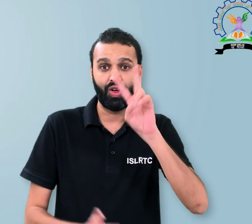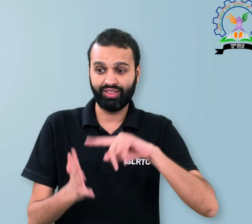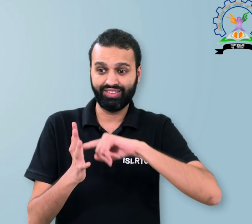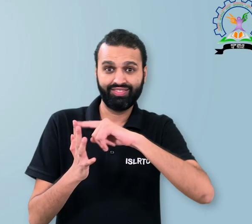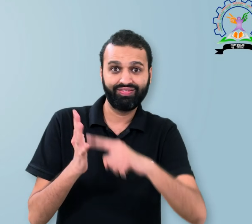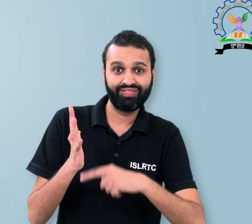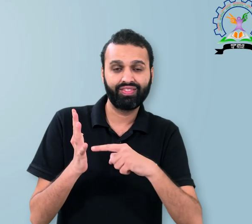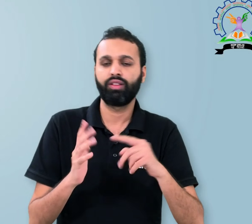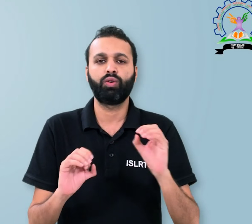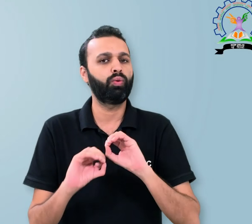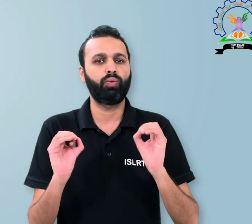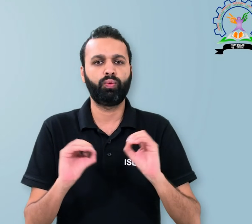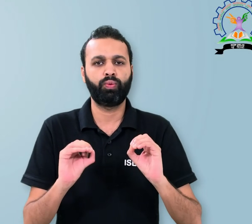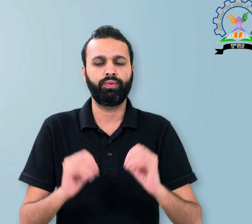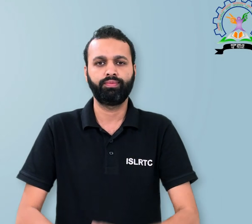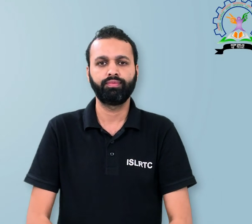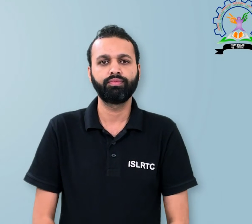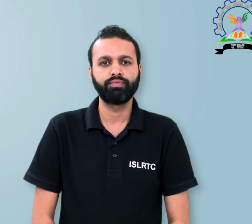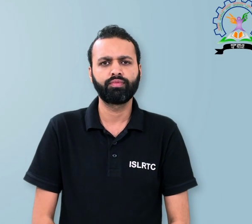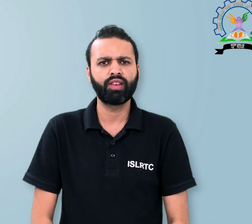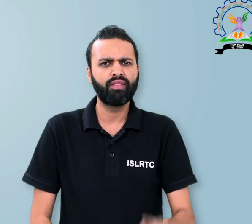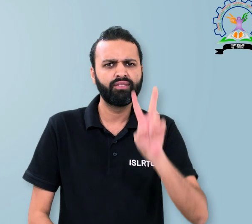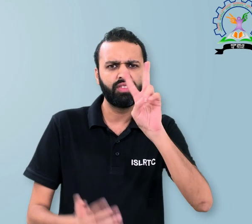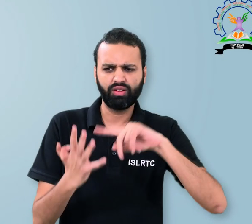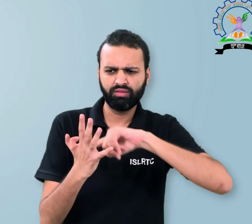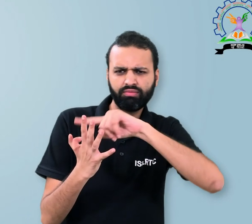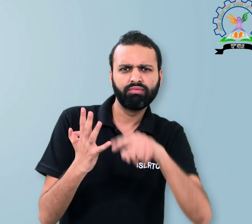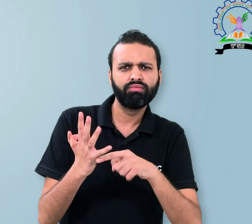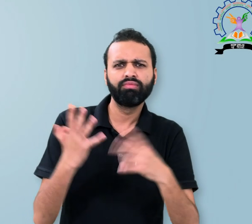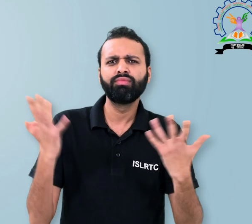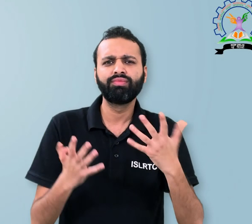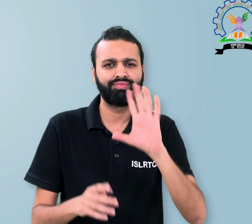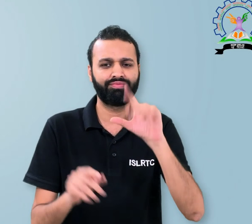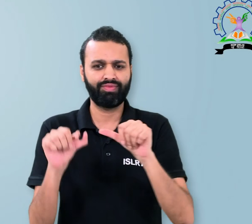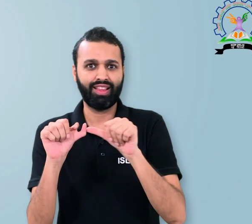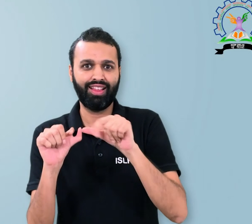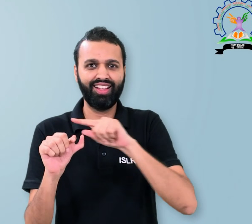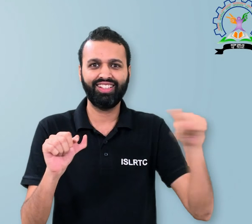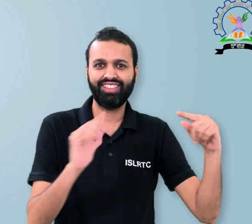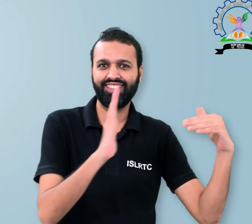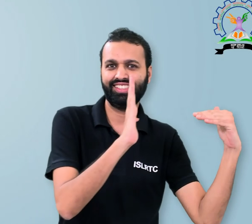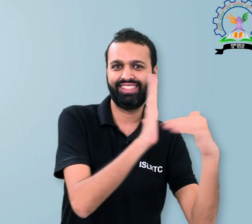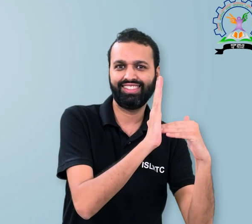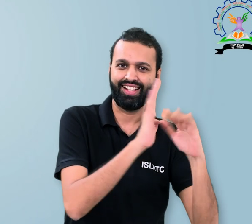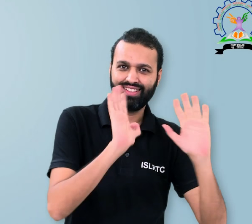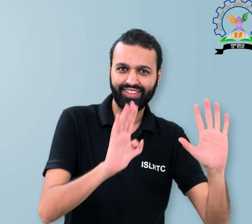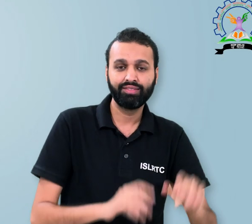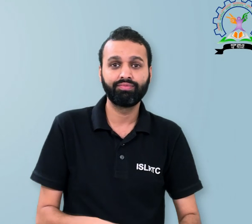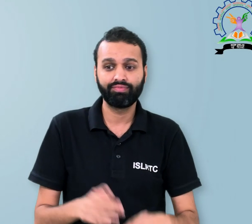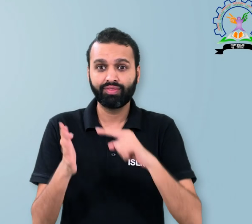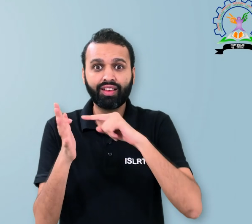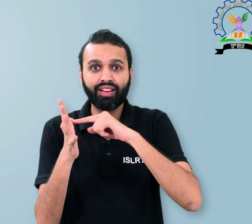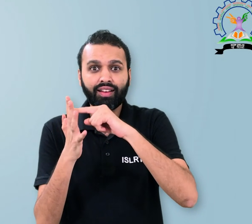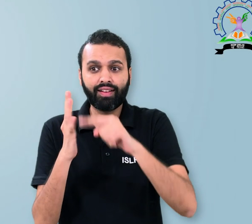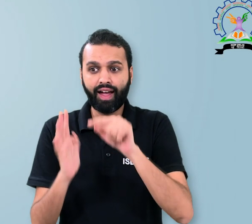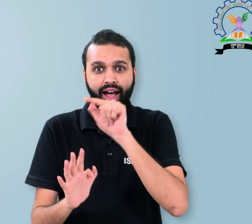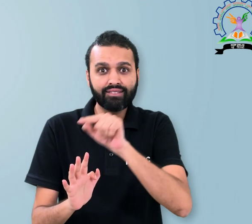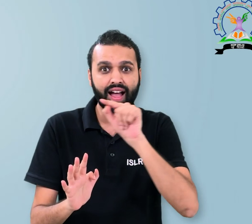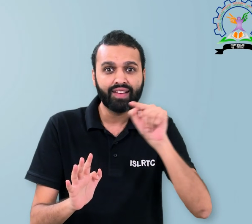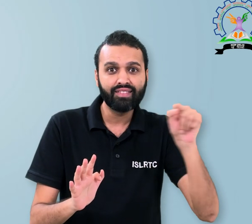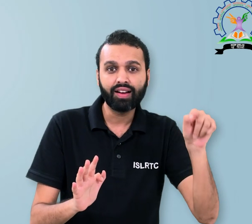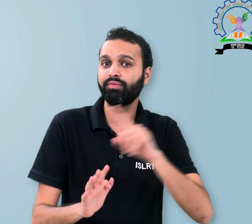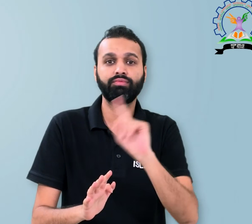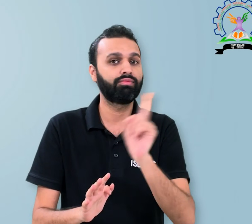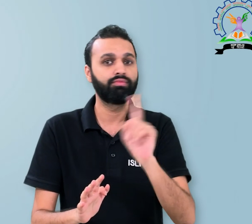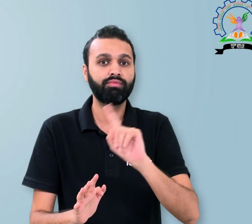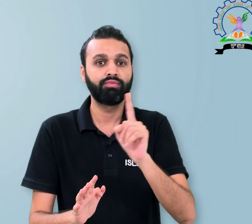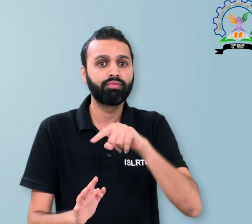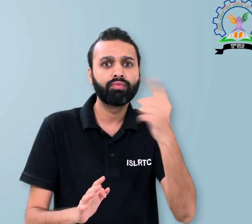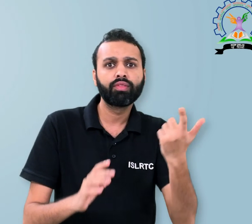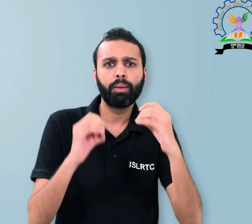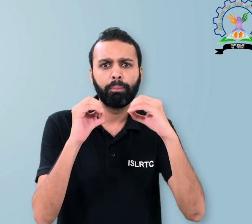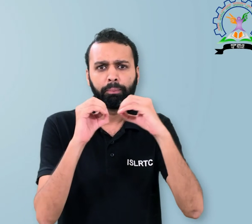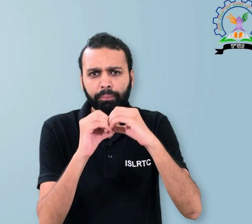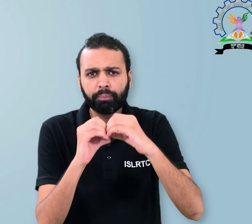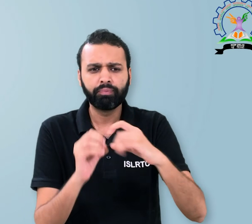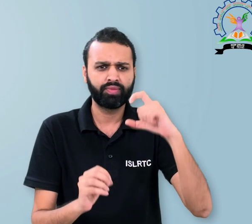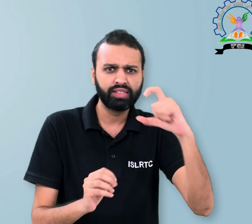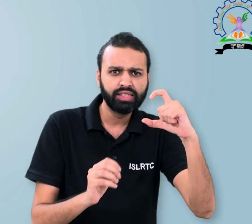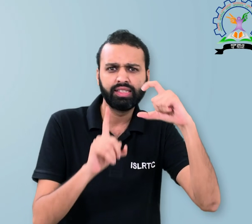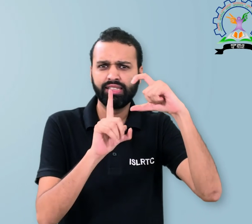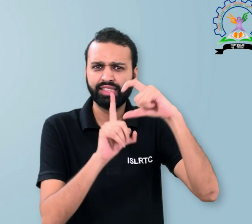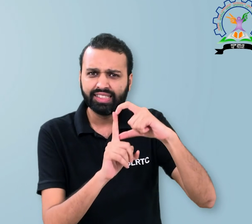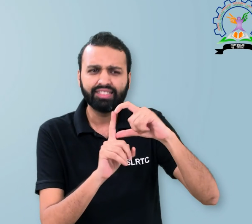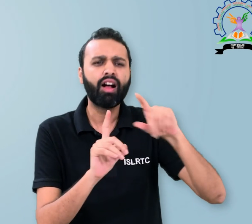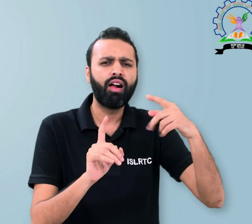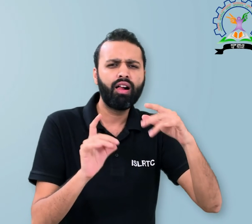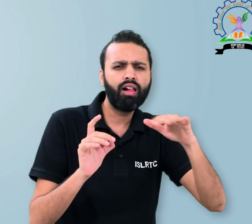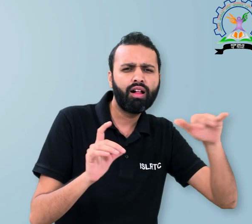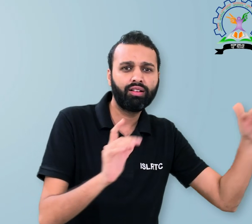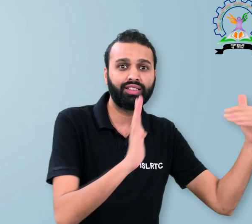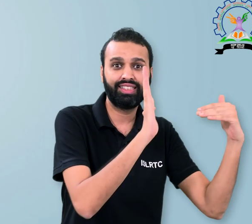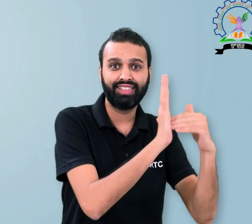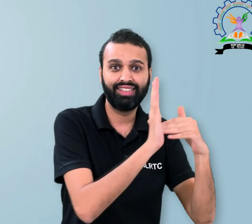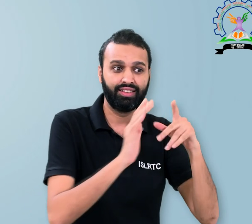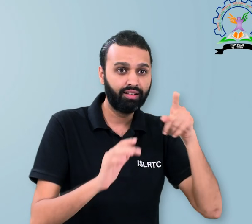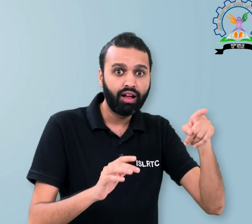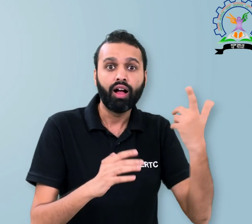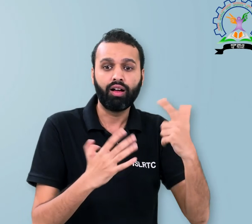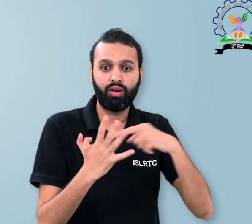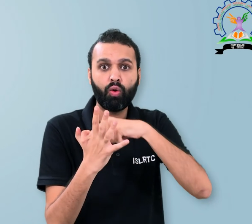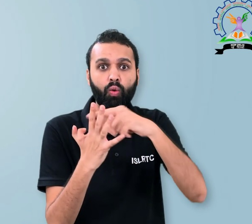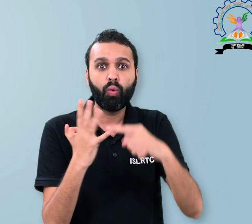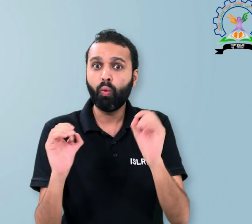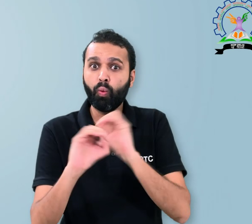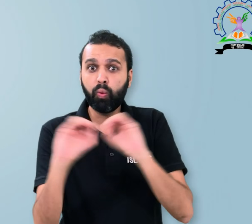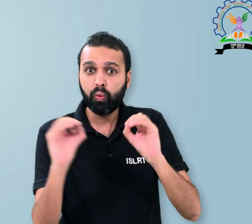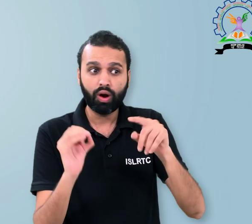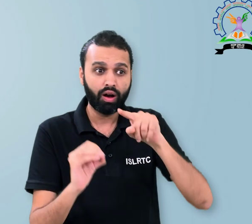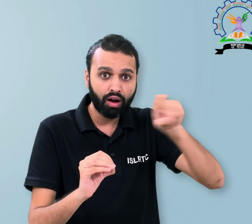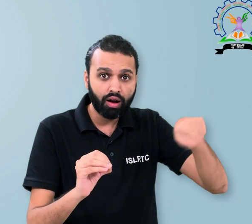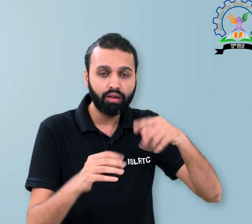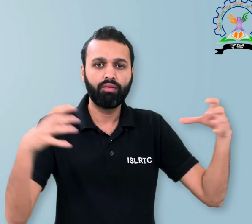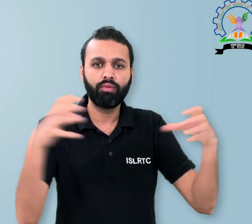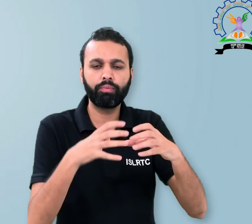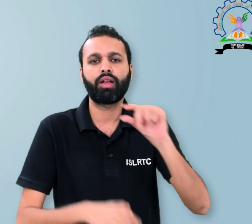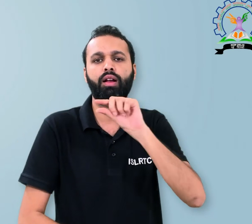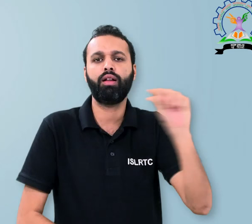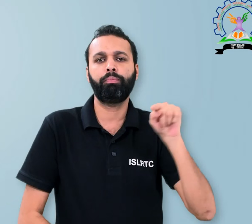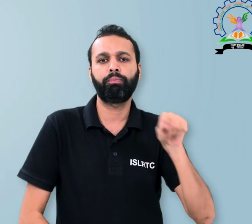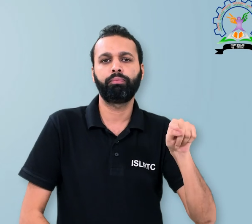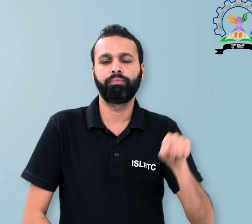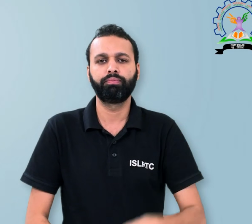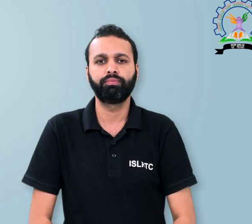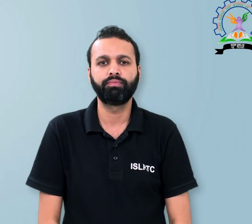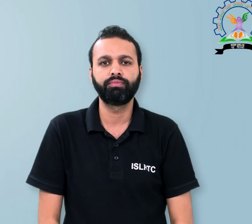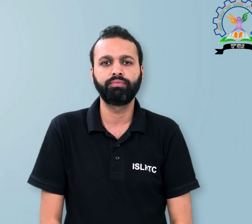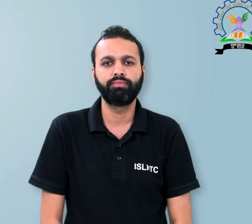Consonant A speech sound that is not a vowel.